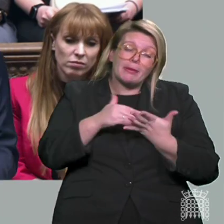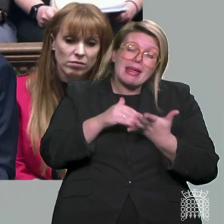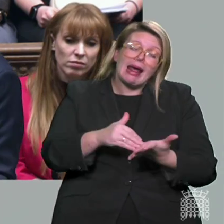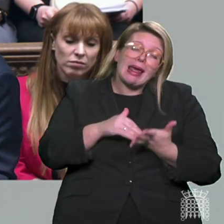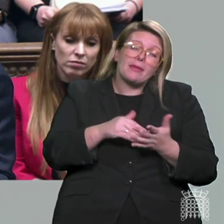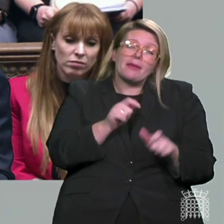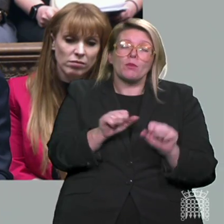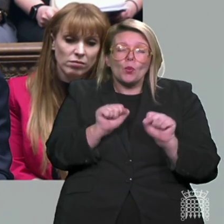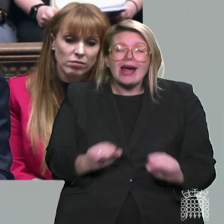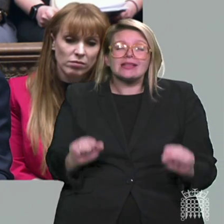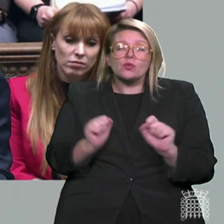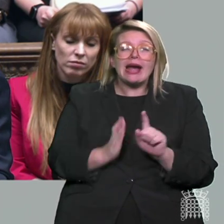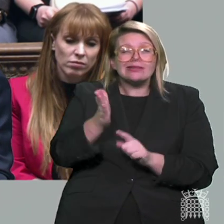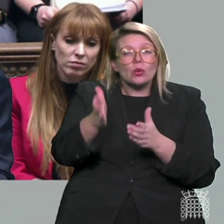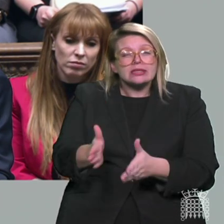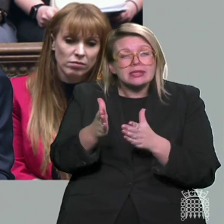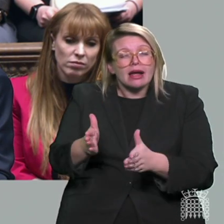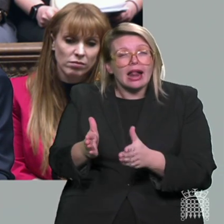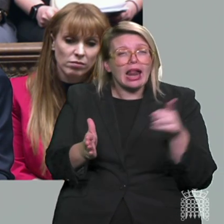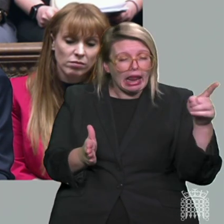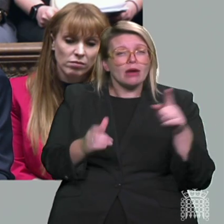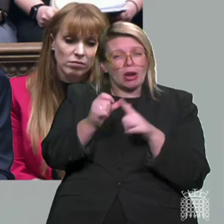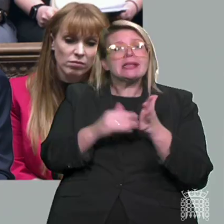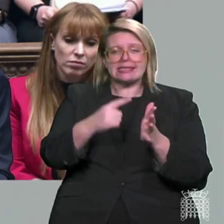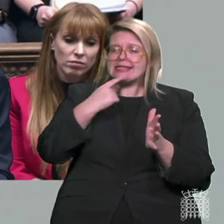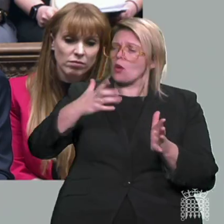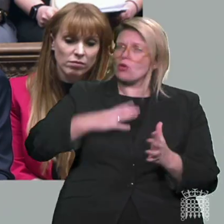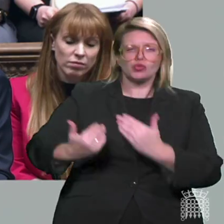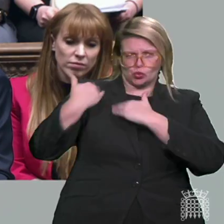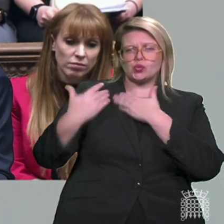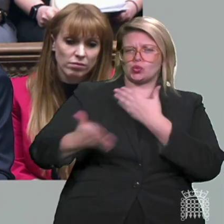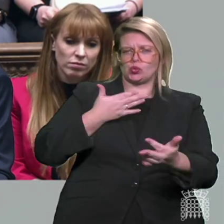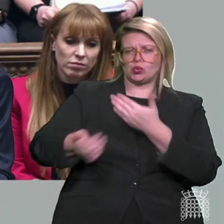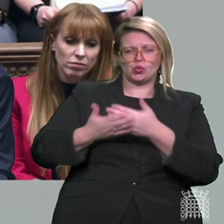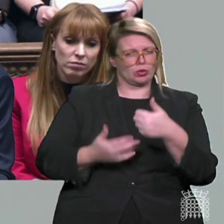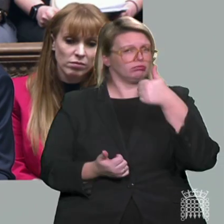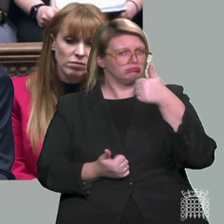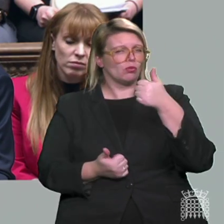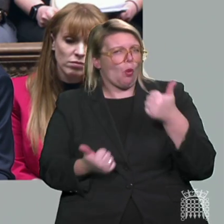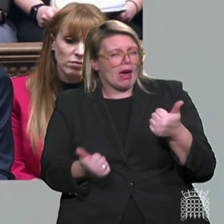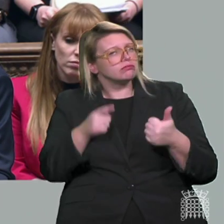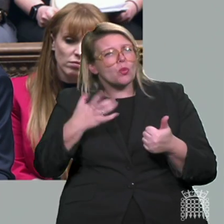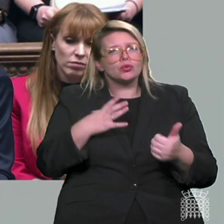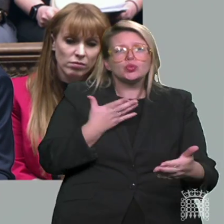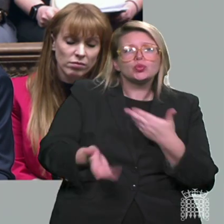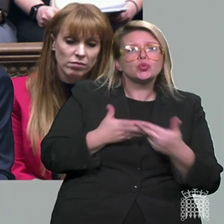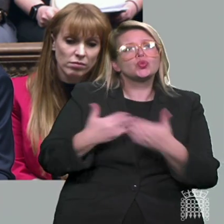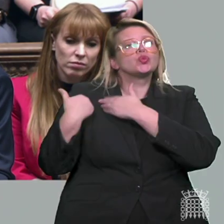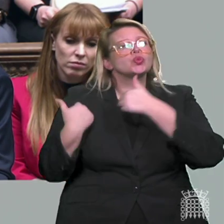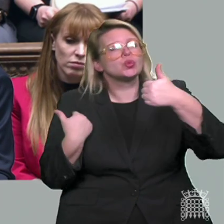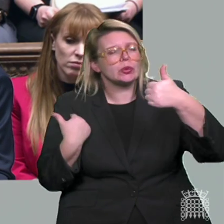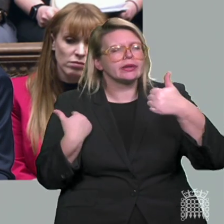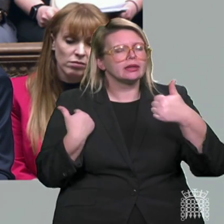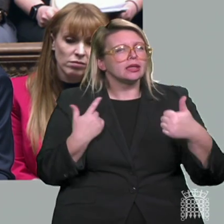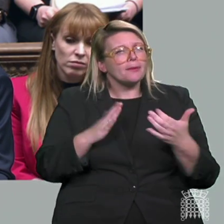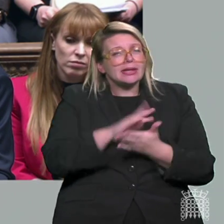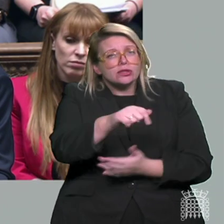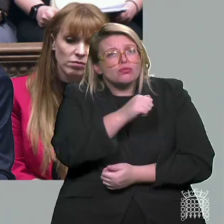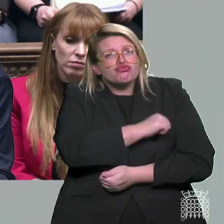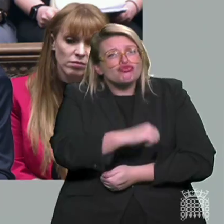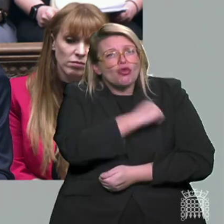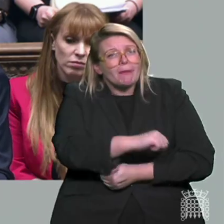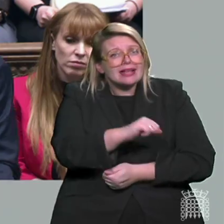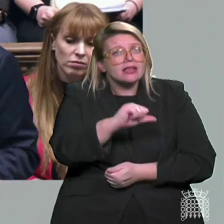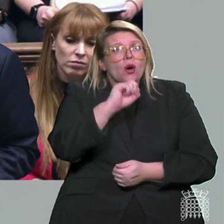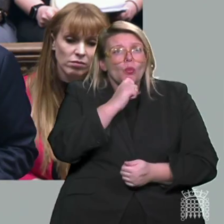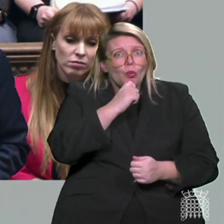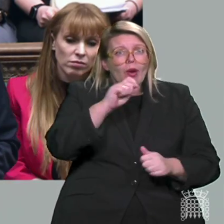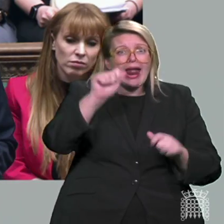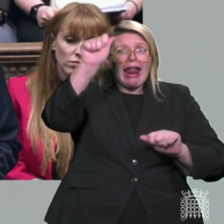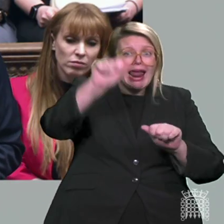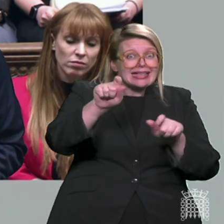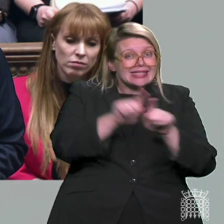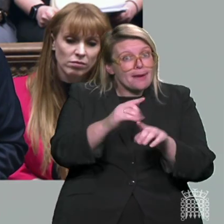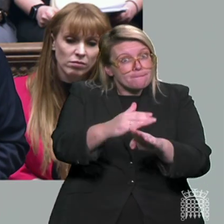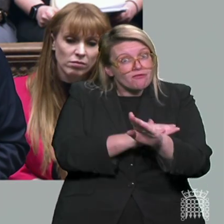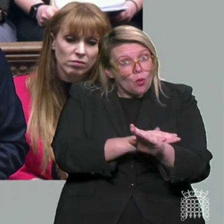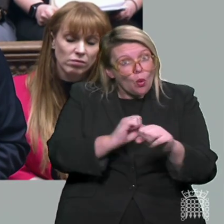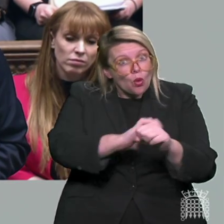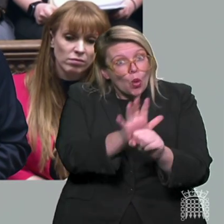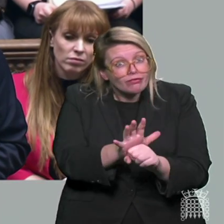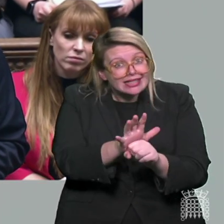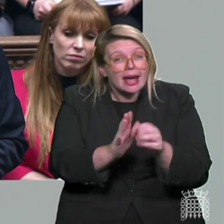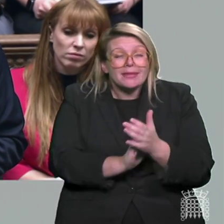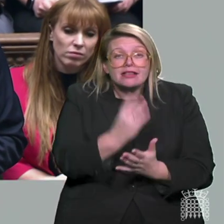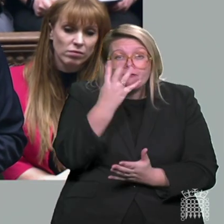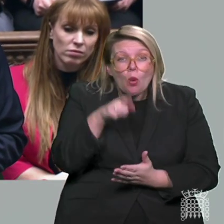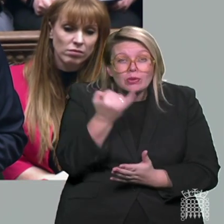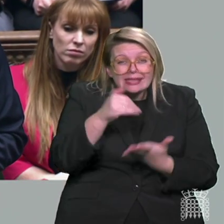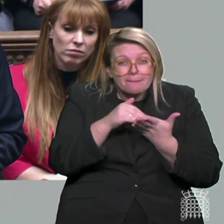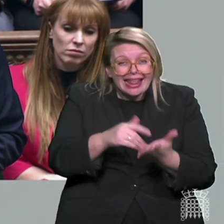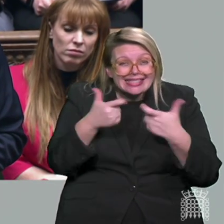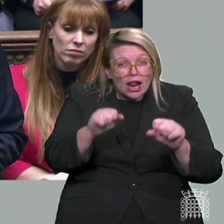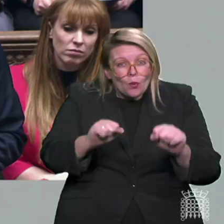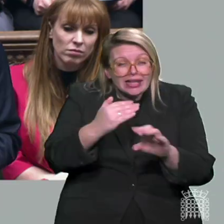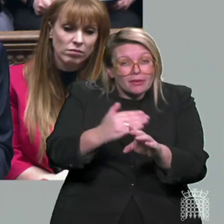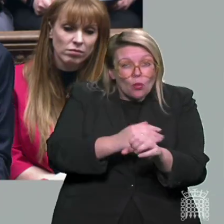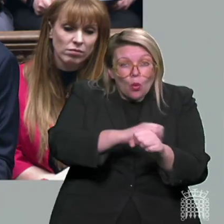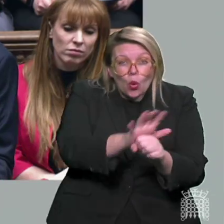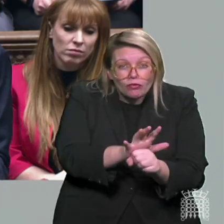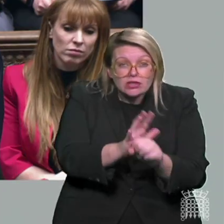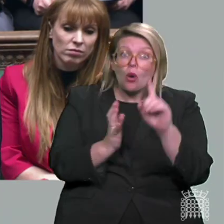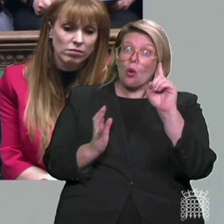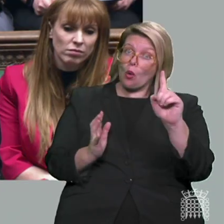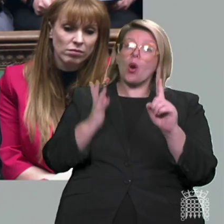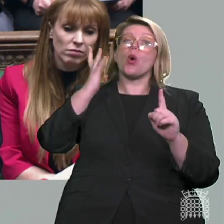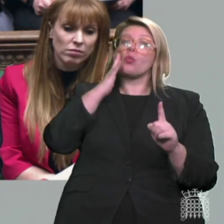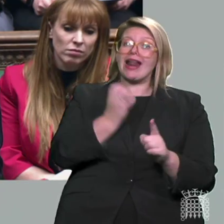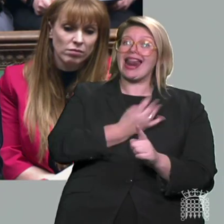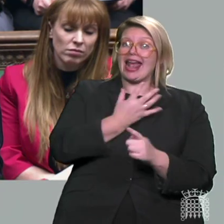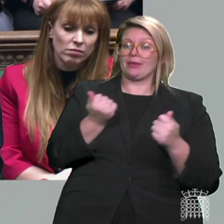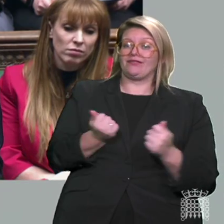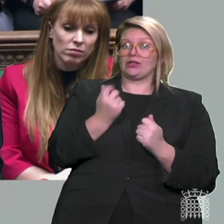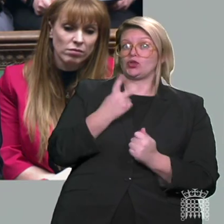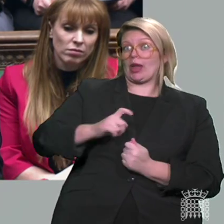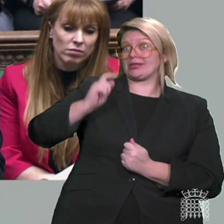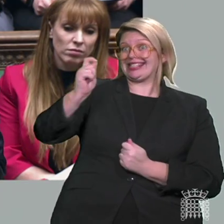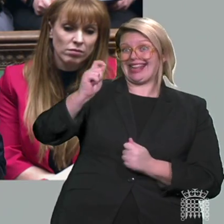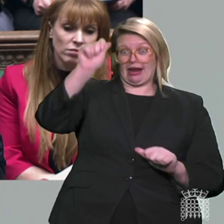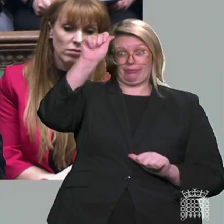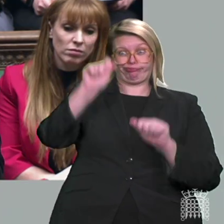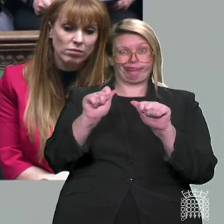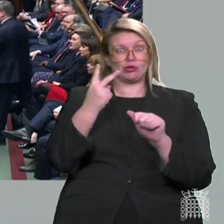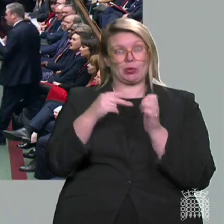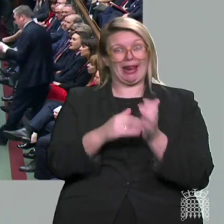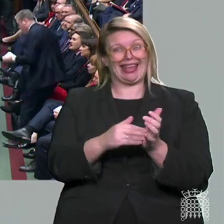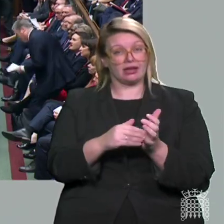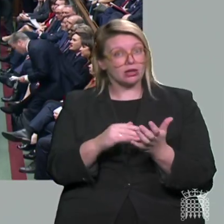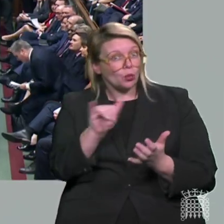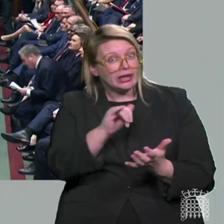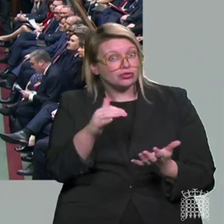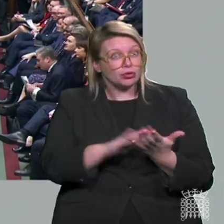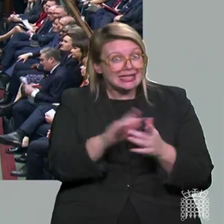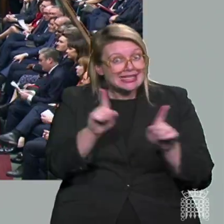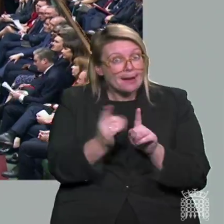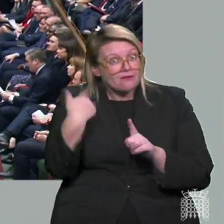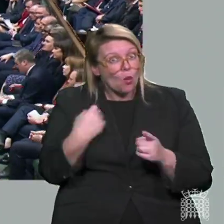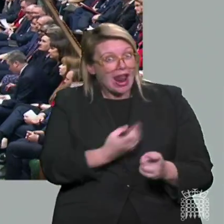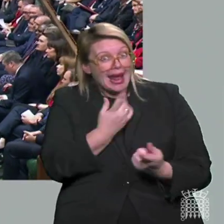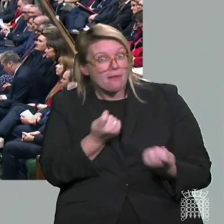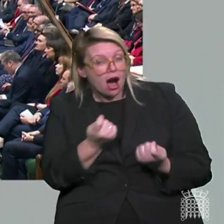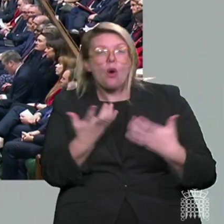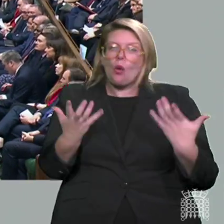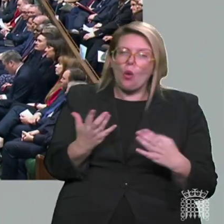He says he wants to be held to account over that, so let us be very clear: is his promise merely to get those numbers back to where they were before covid—that is 4.6 million—or back to where Labour had them in 2010, almost half that?